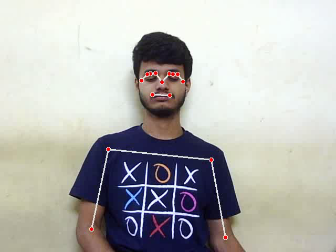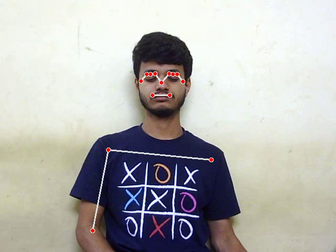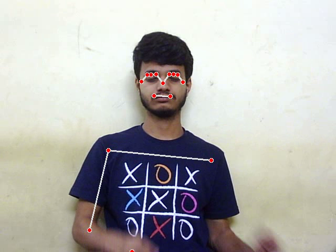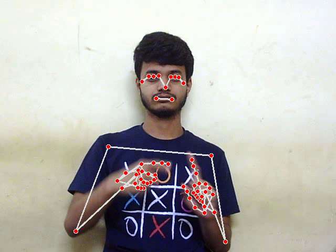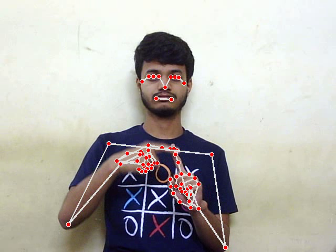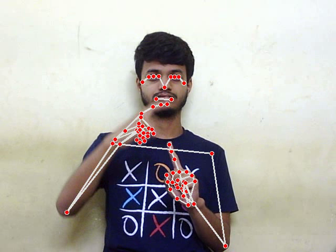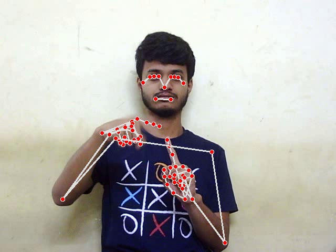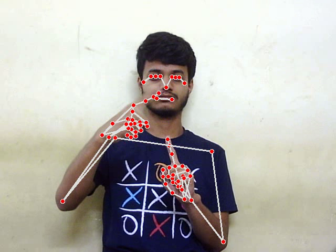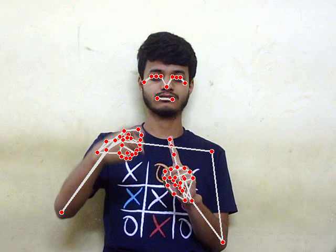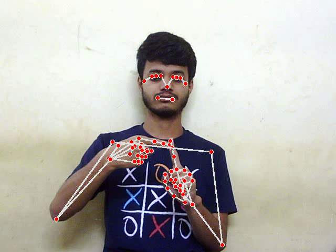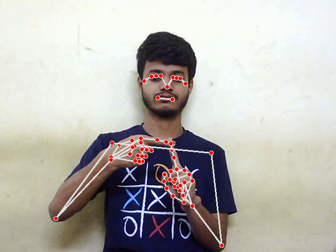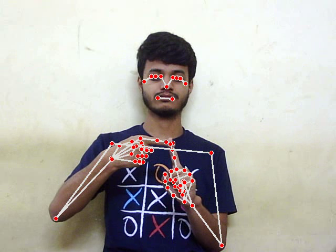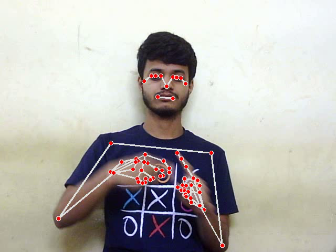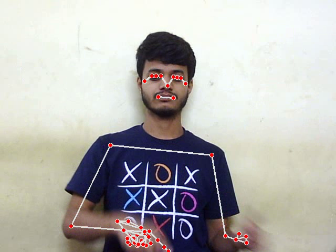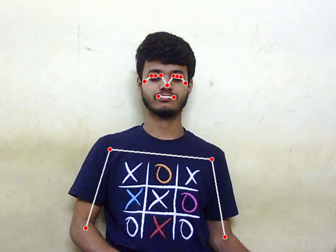when